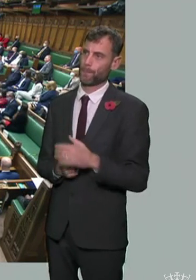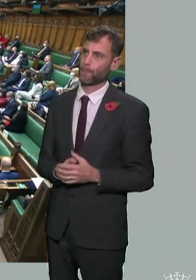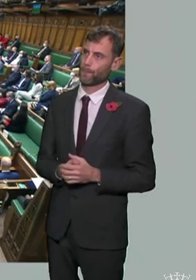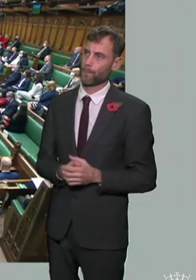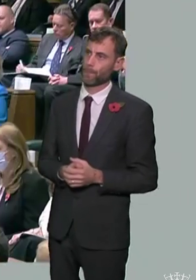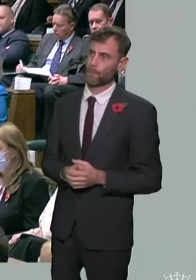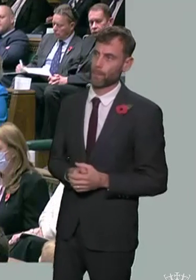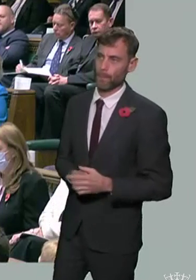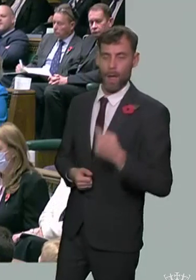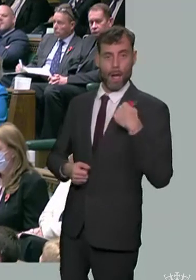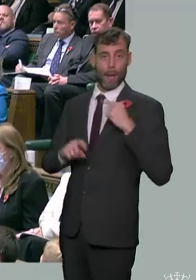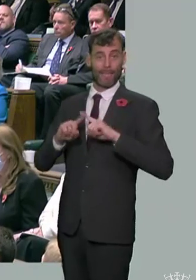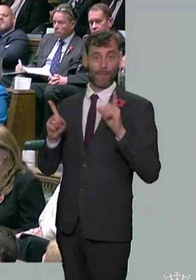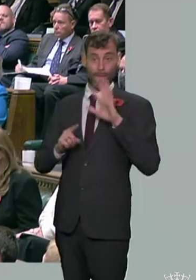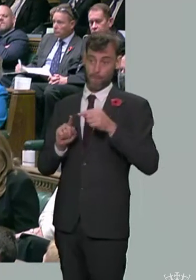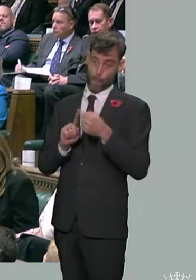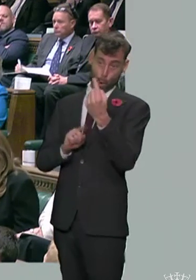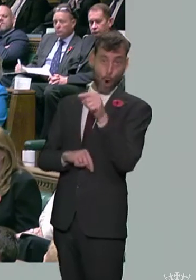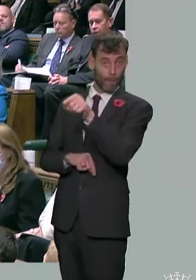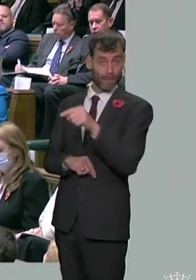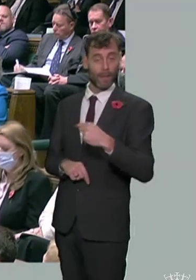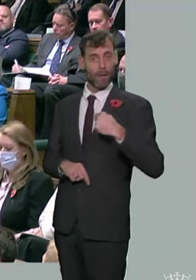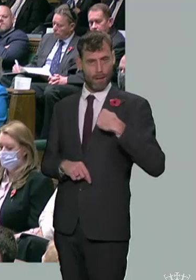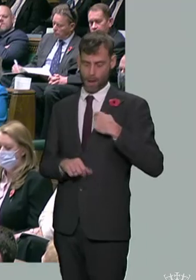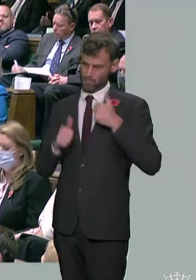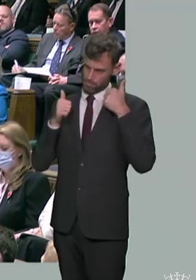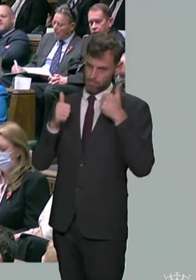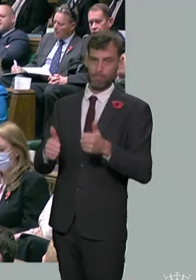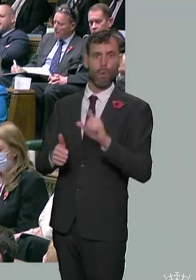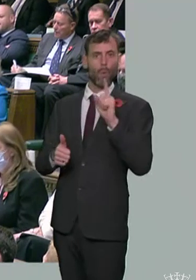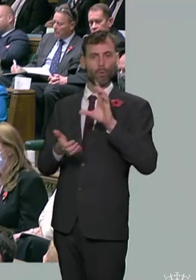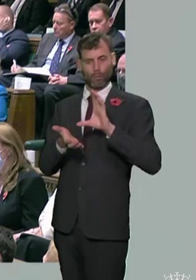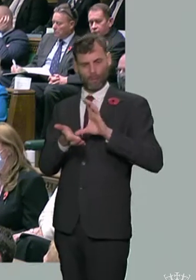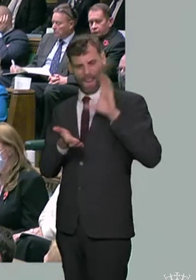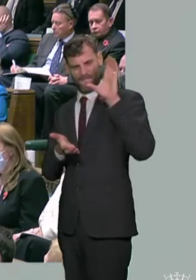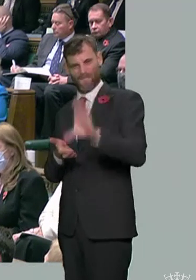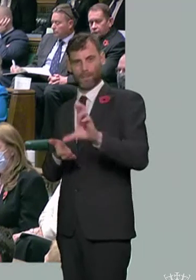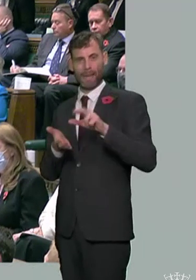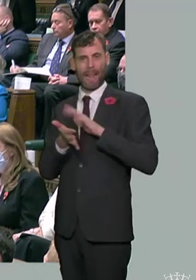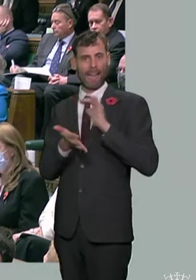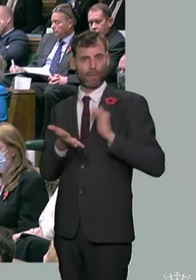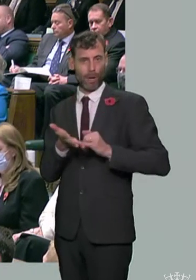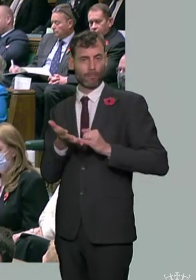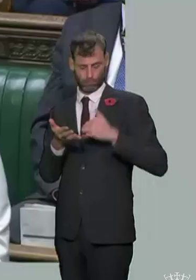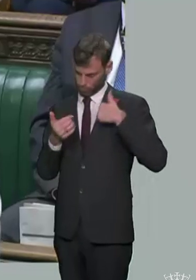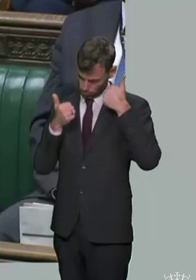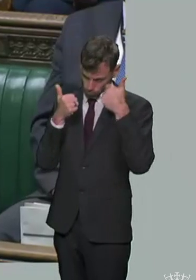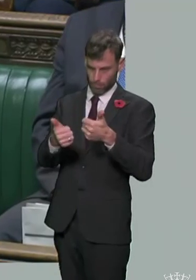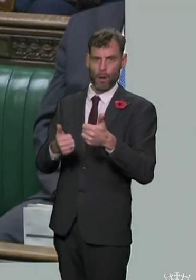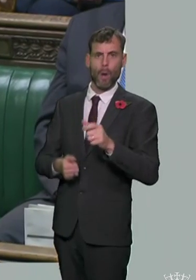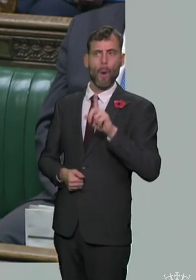Unlike the Opposition, I welcome the record investment in the NHS announced in the Budget.